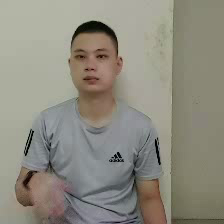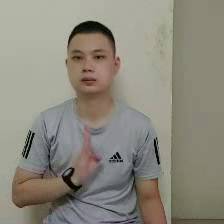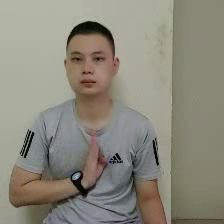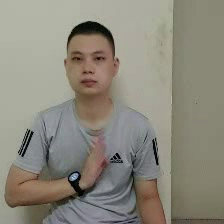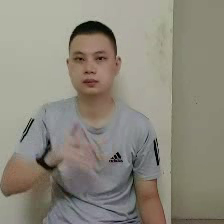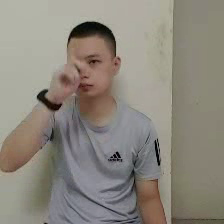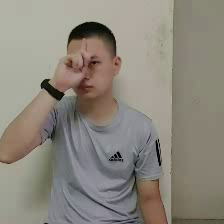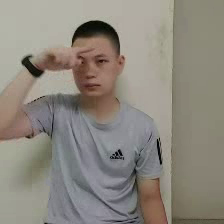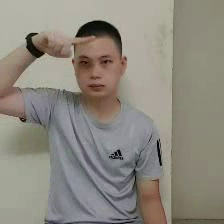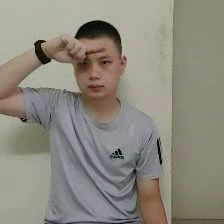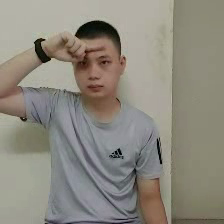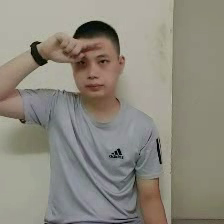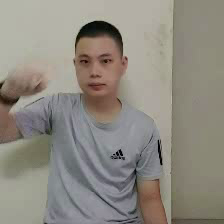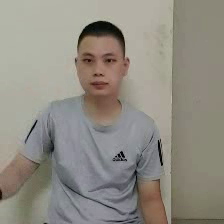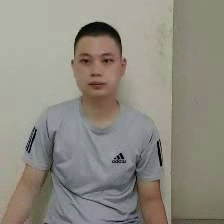Bộ y tế